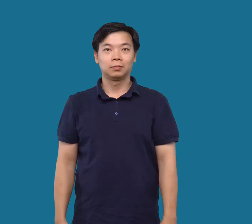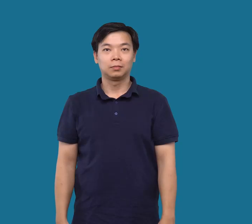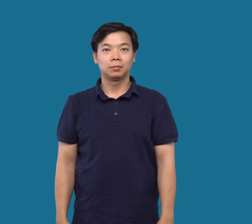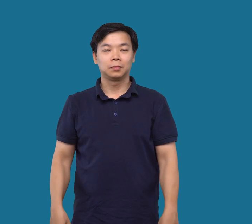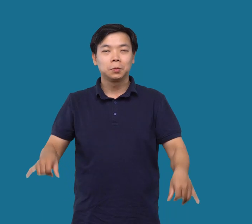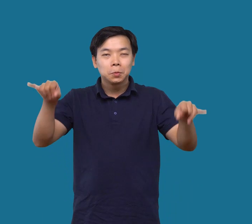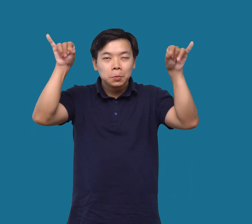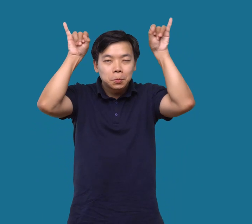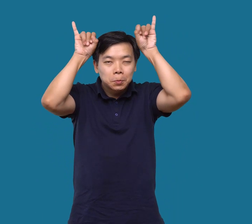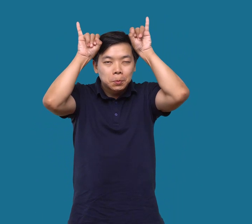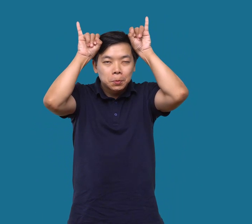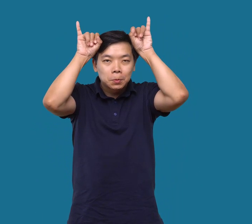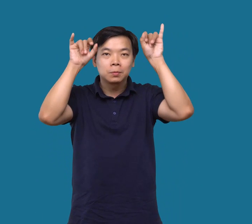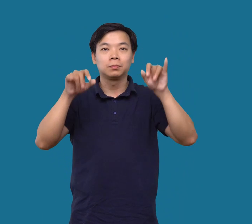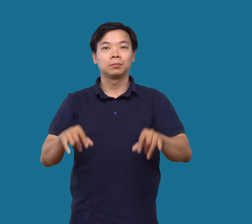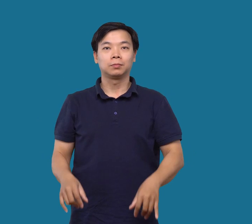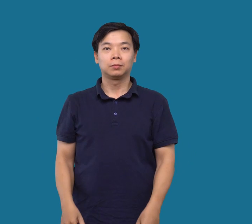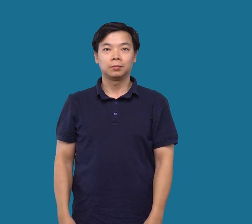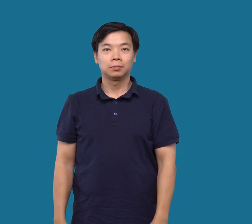nghé